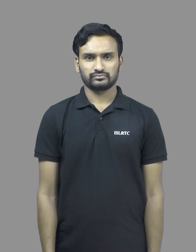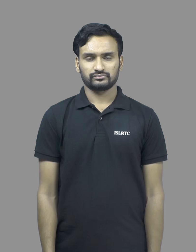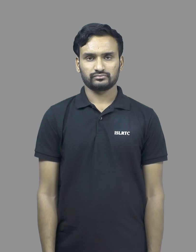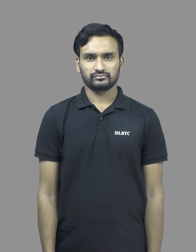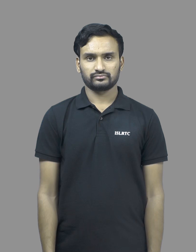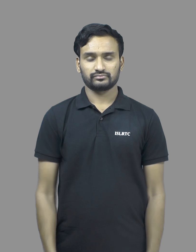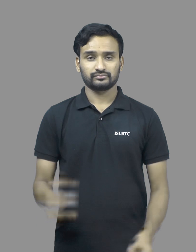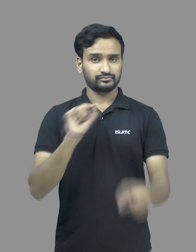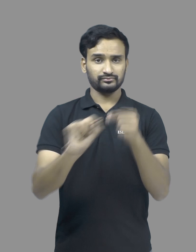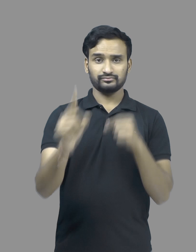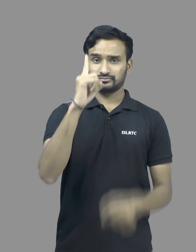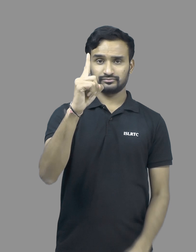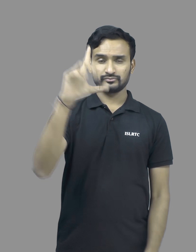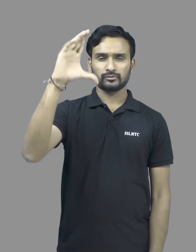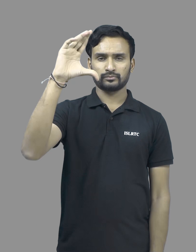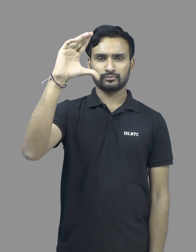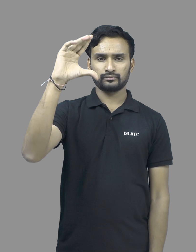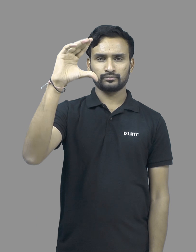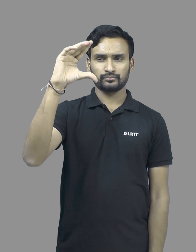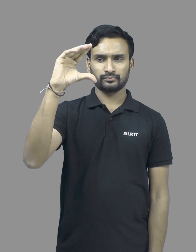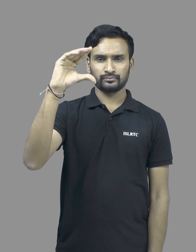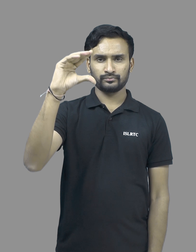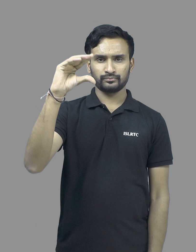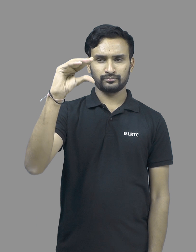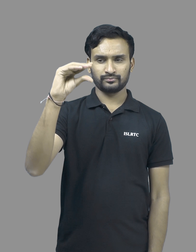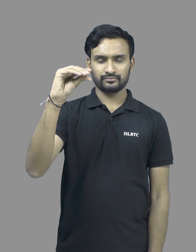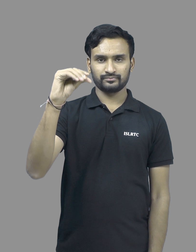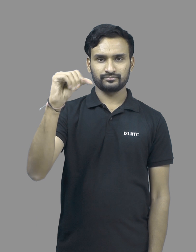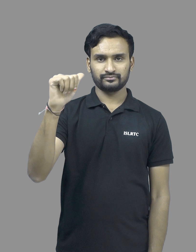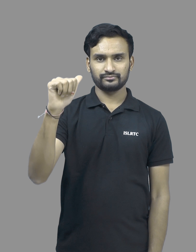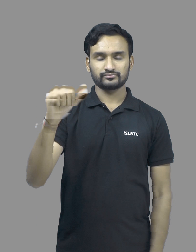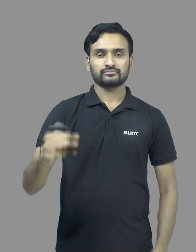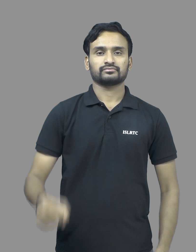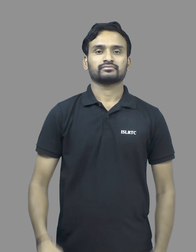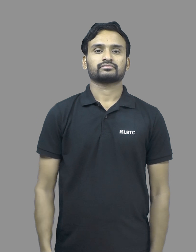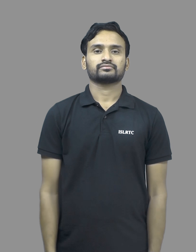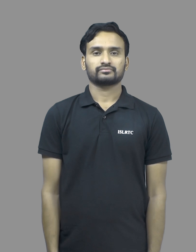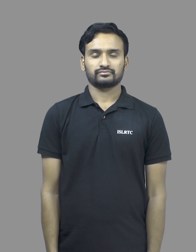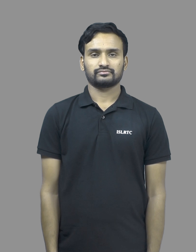Melt (Candle)